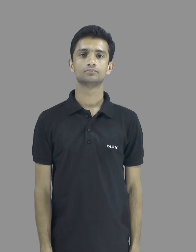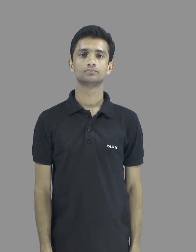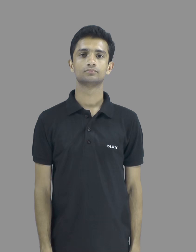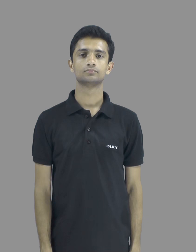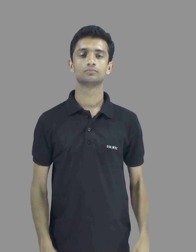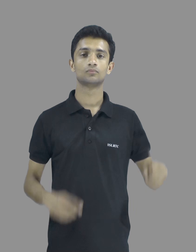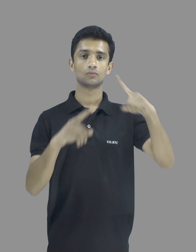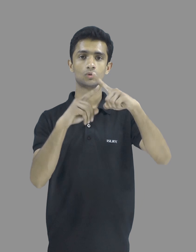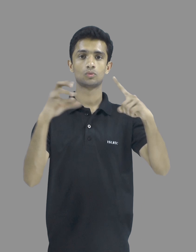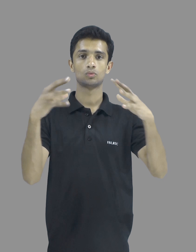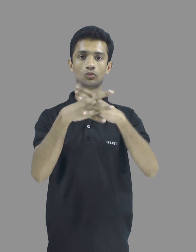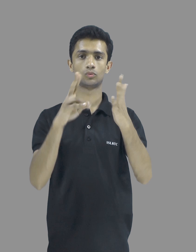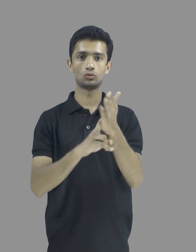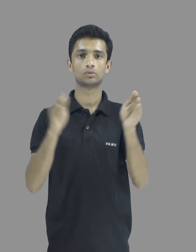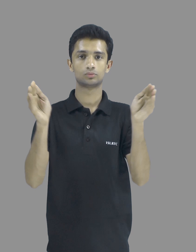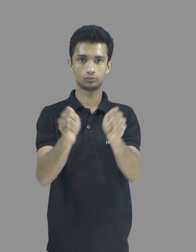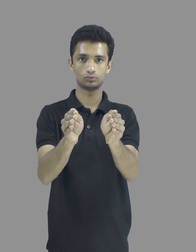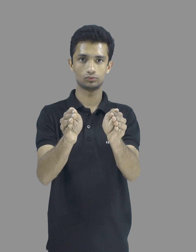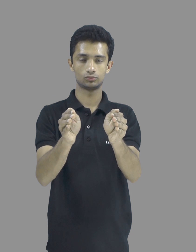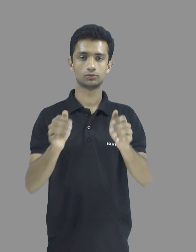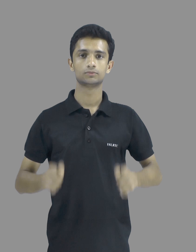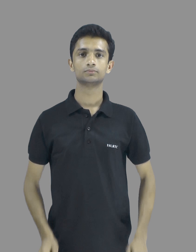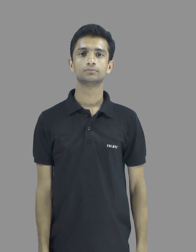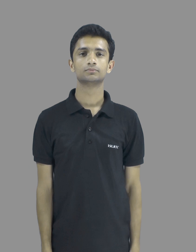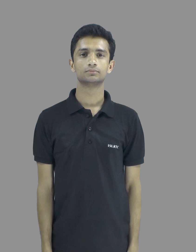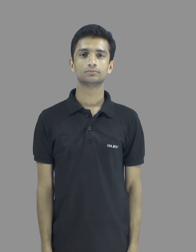Town